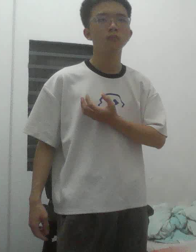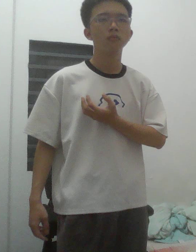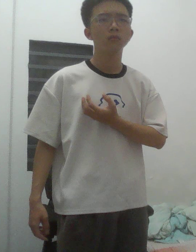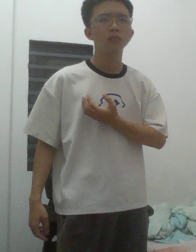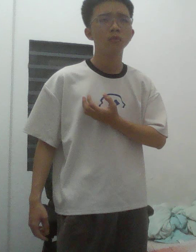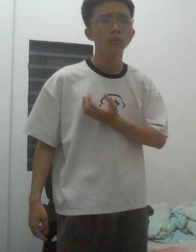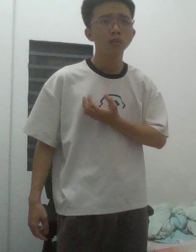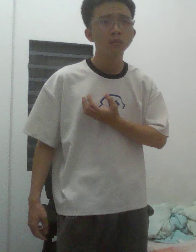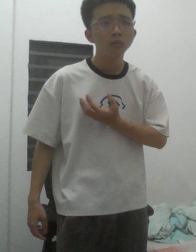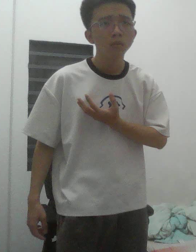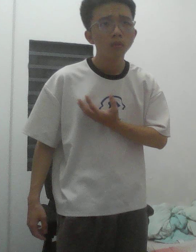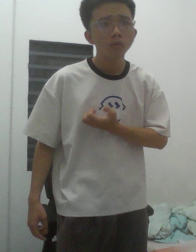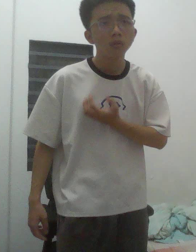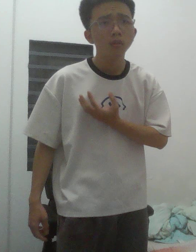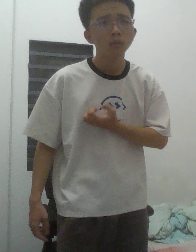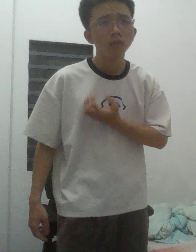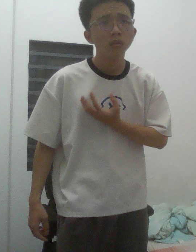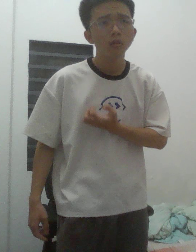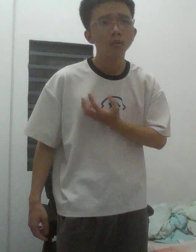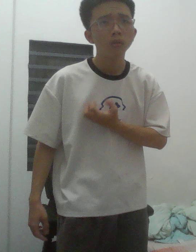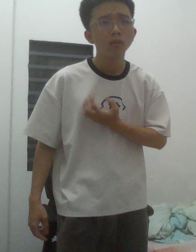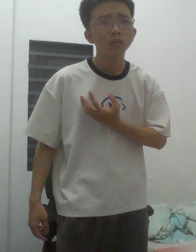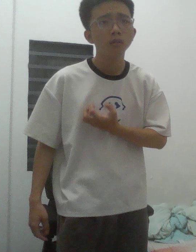lo so